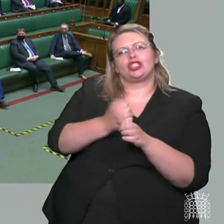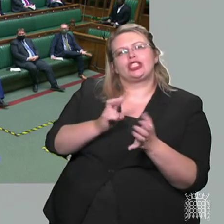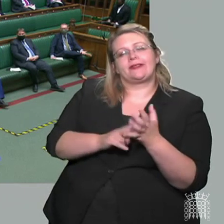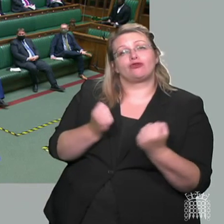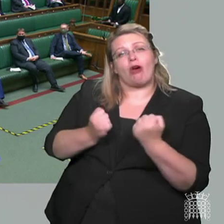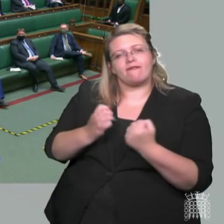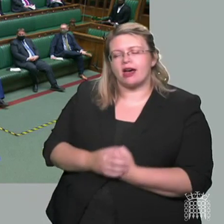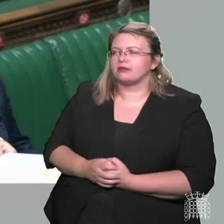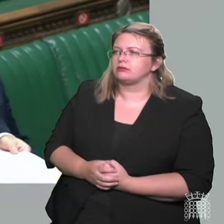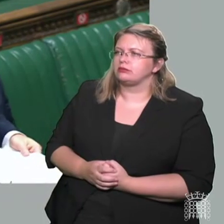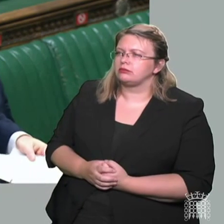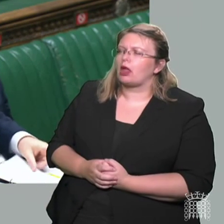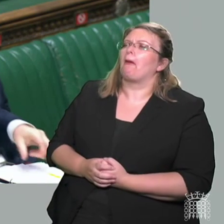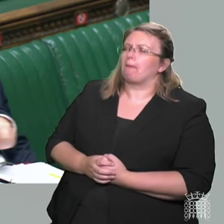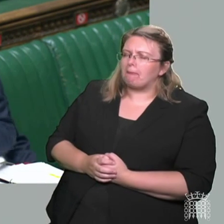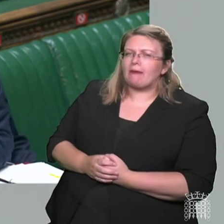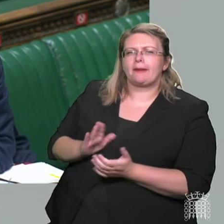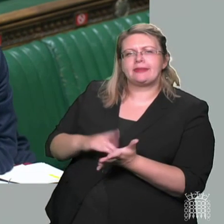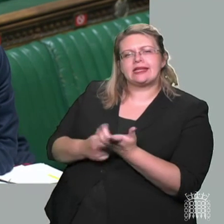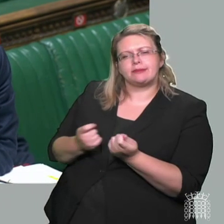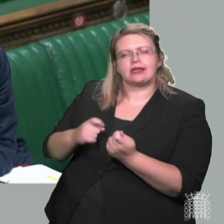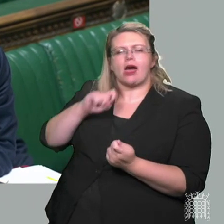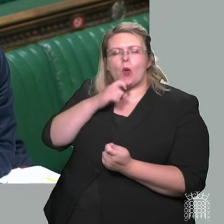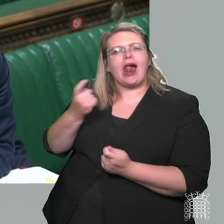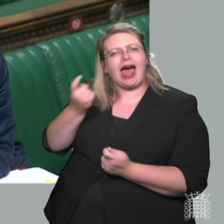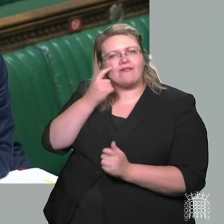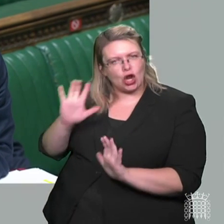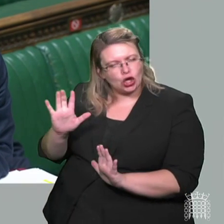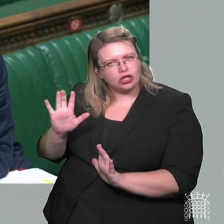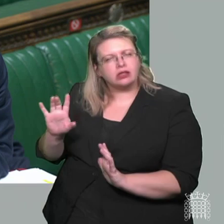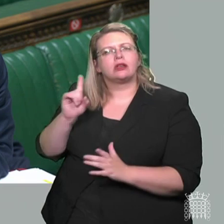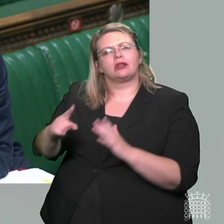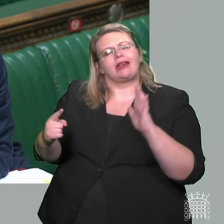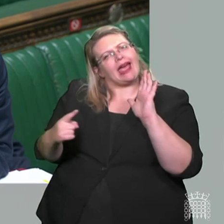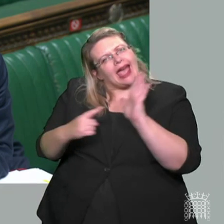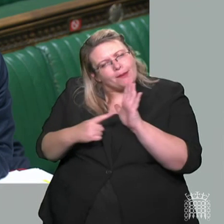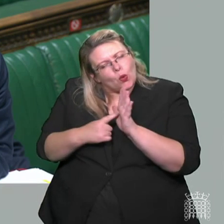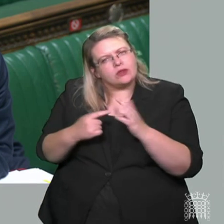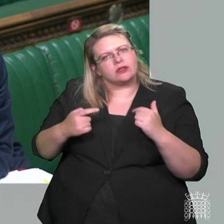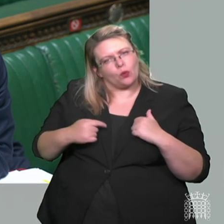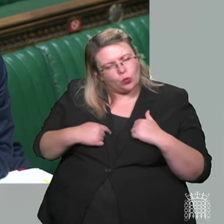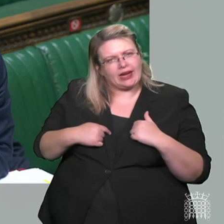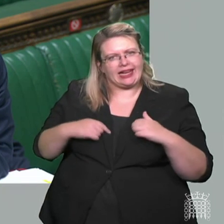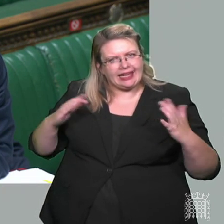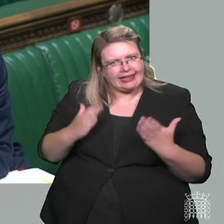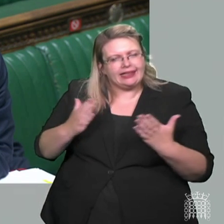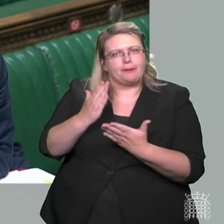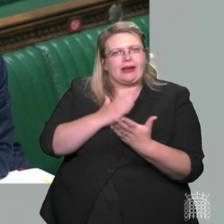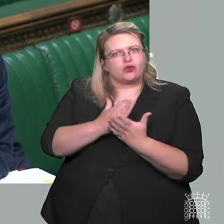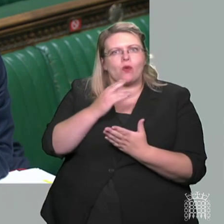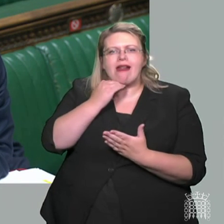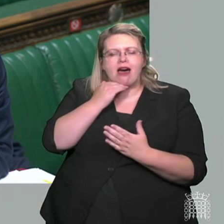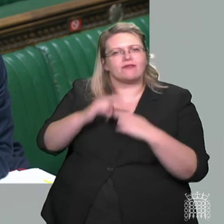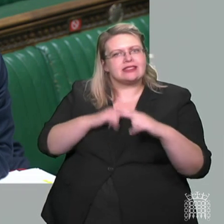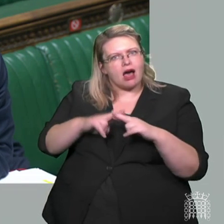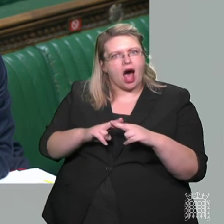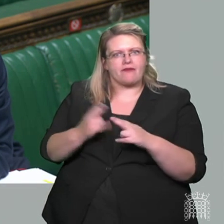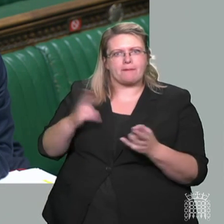I will certainly look at what the honourable Member is proposing, but I think the most important thing is to get our entire workforce back at work.